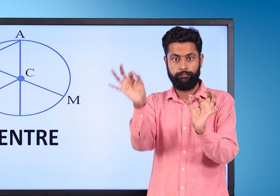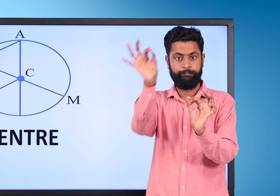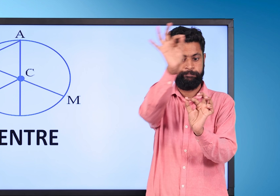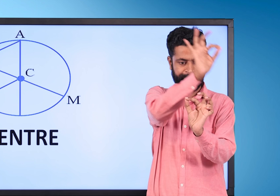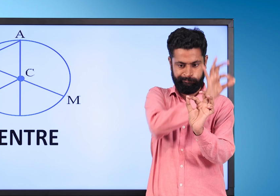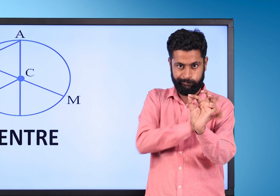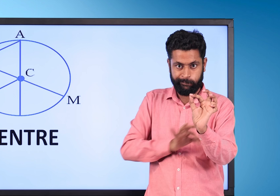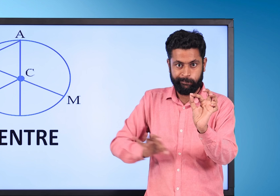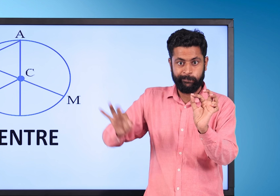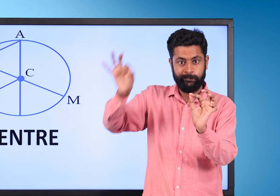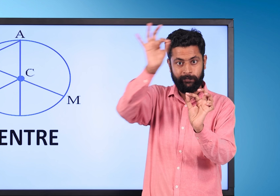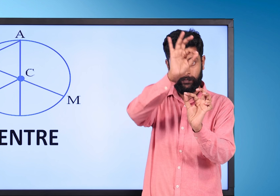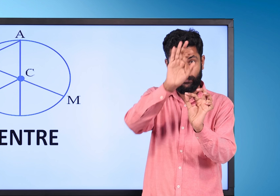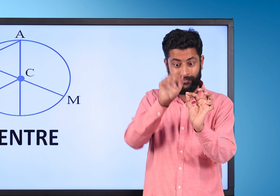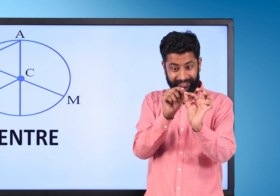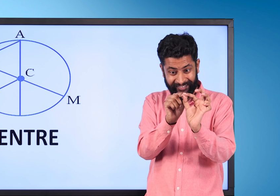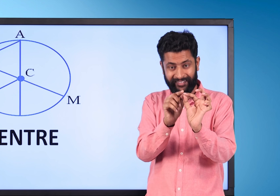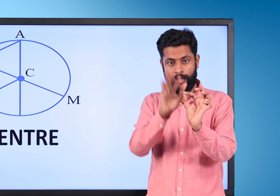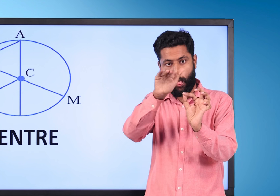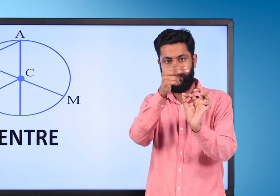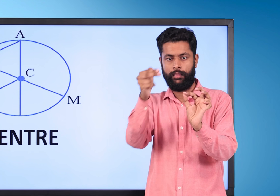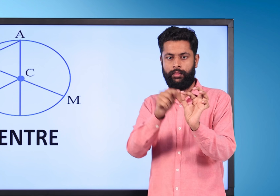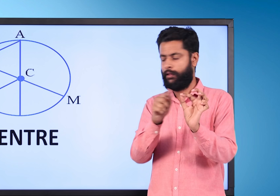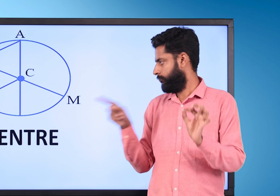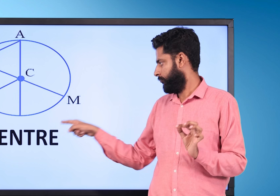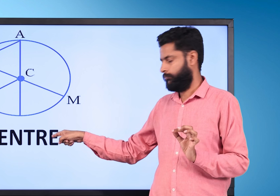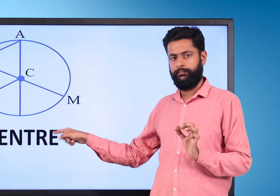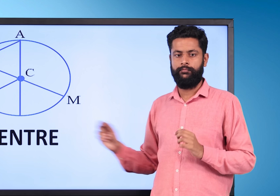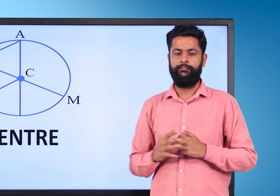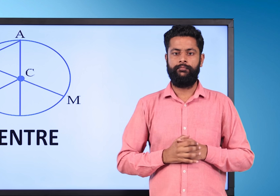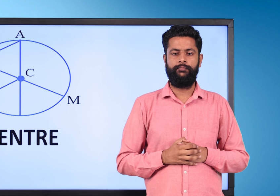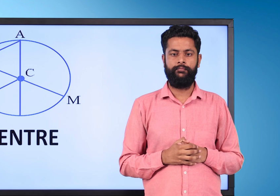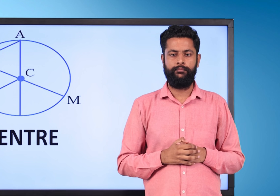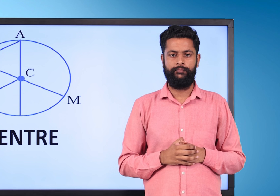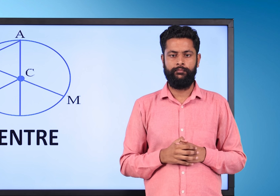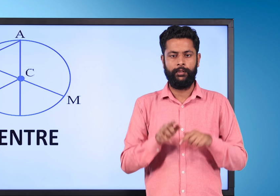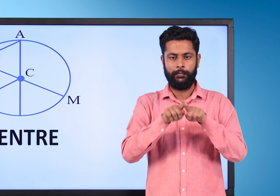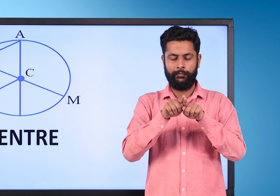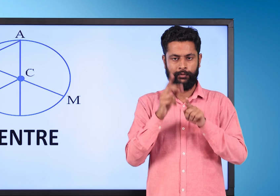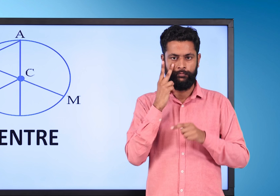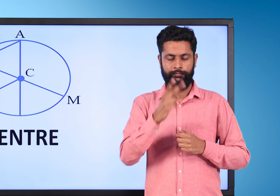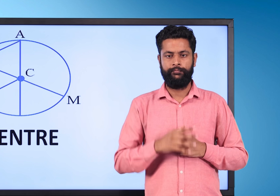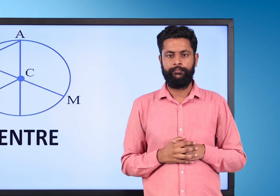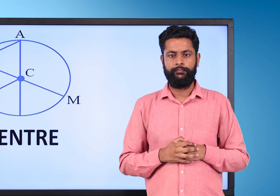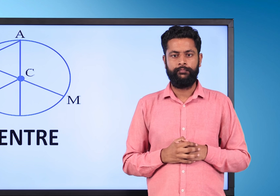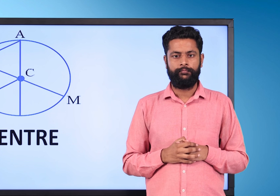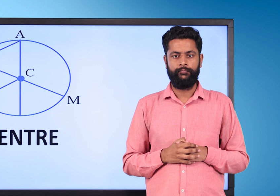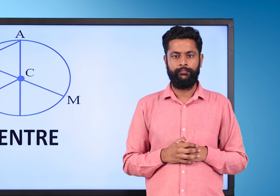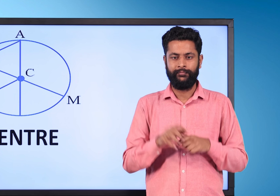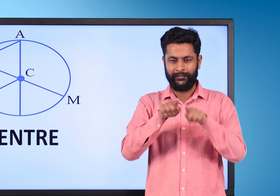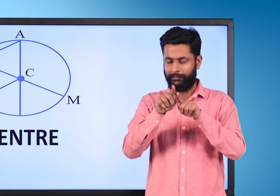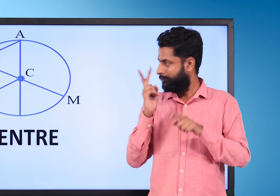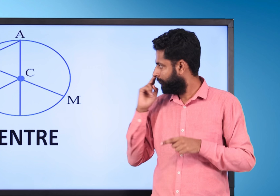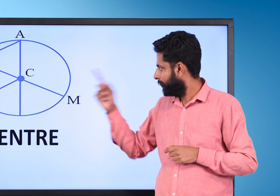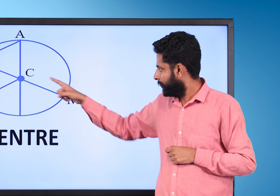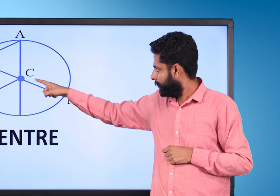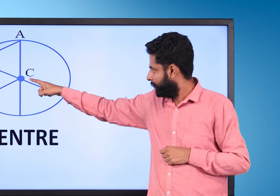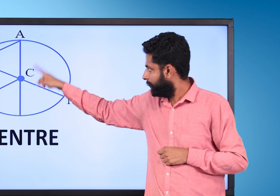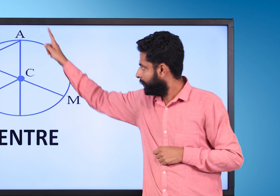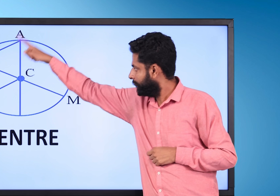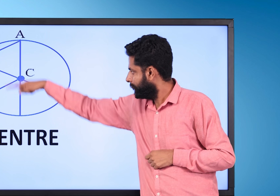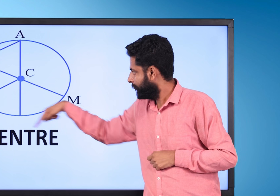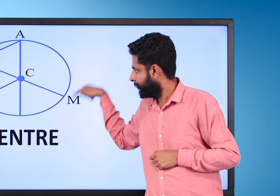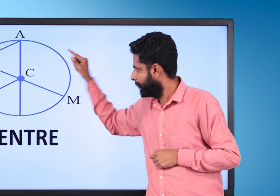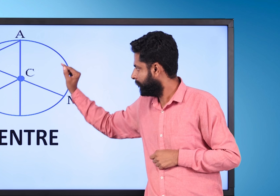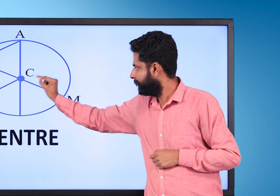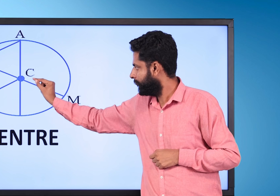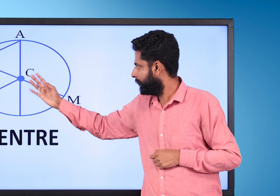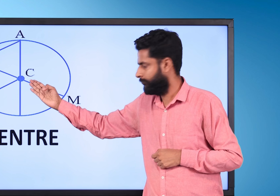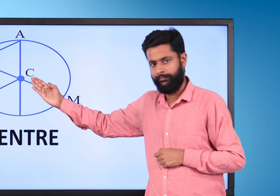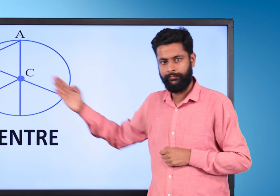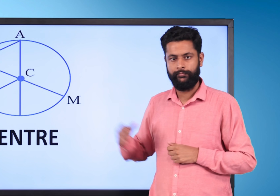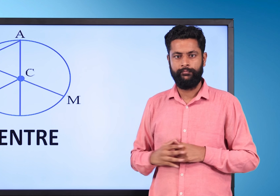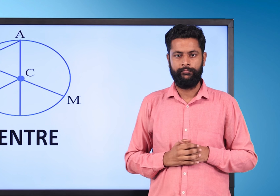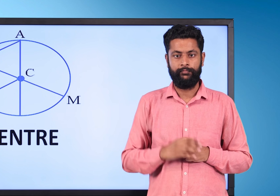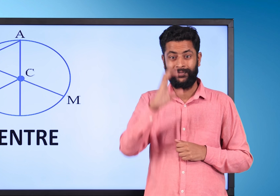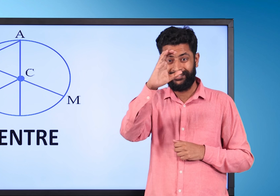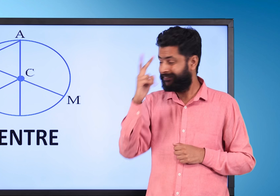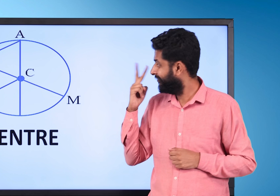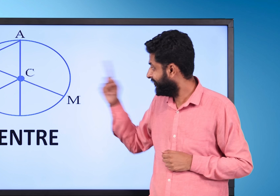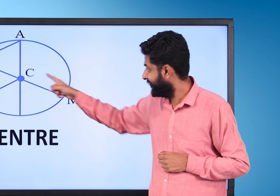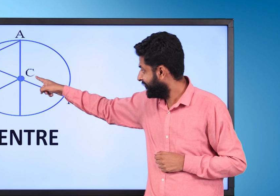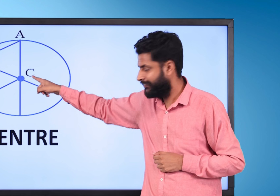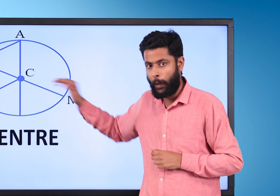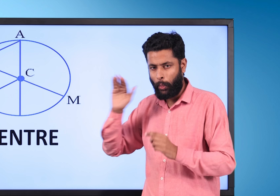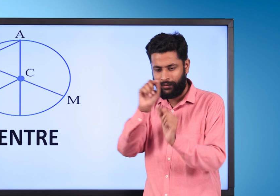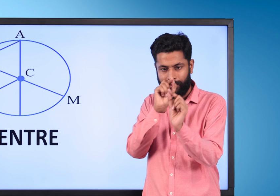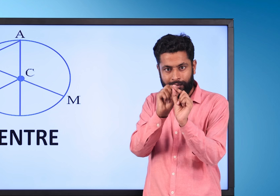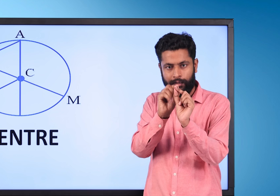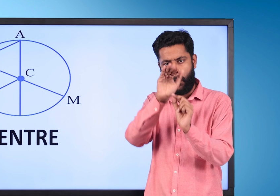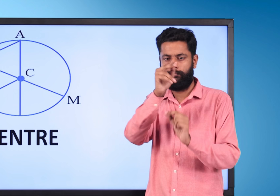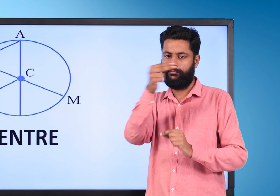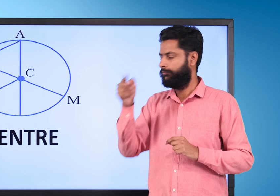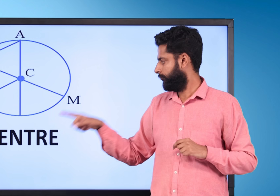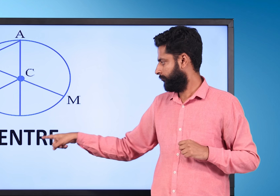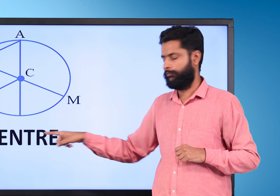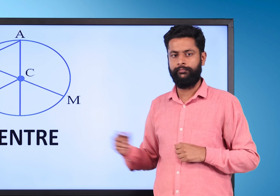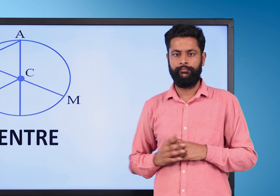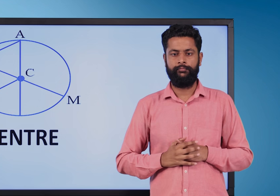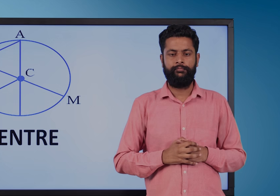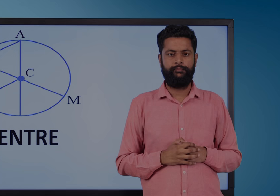The fixed point is the centre of the circle. For example, in this circle, C is the centre.